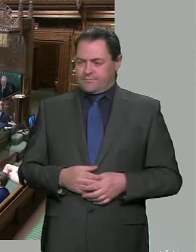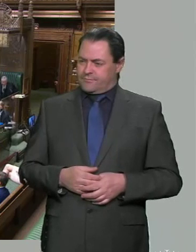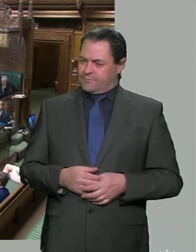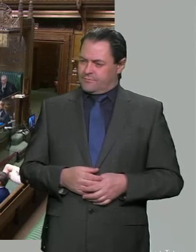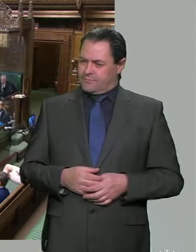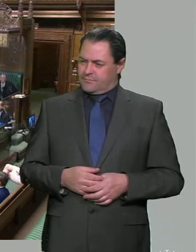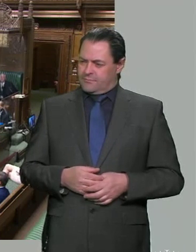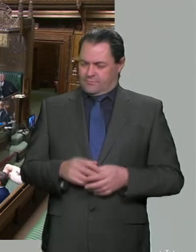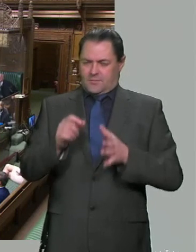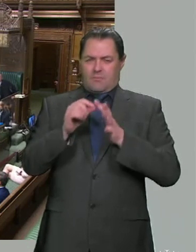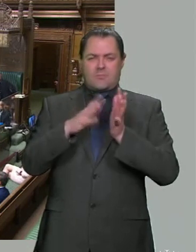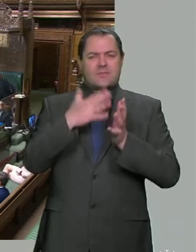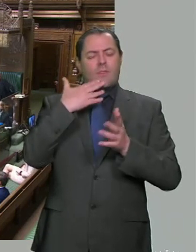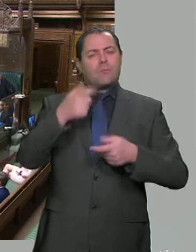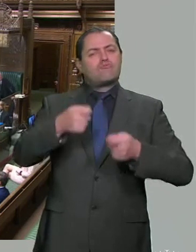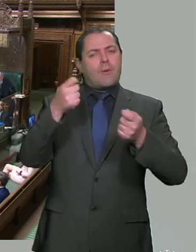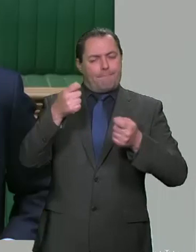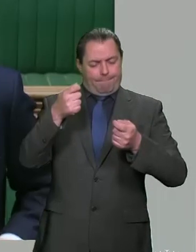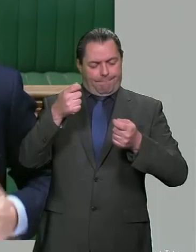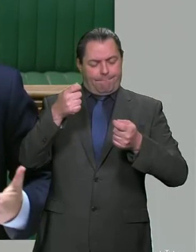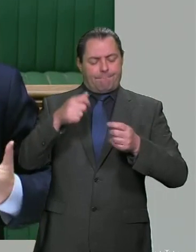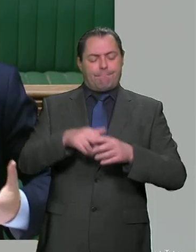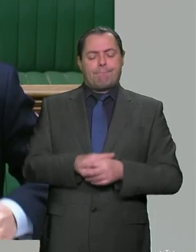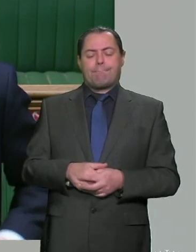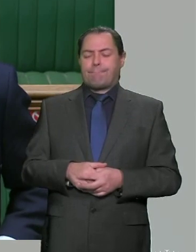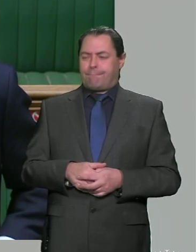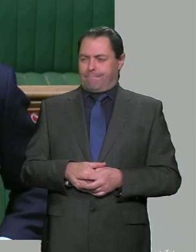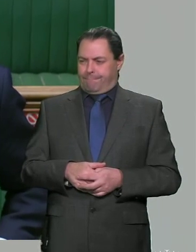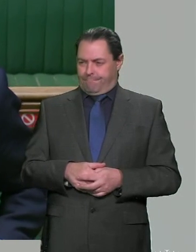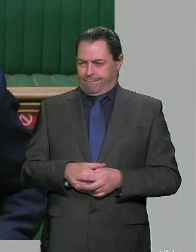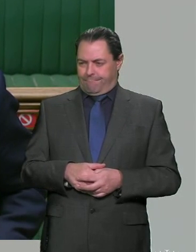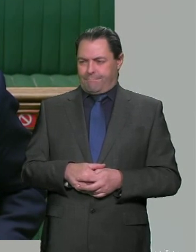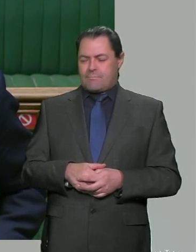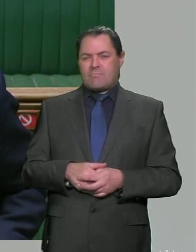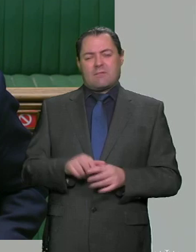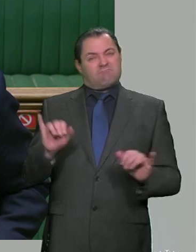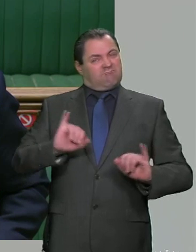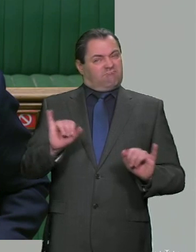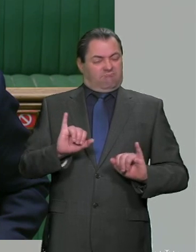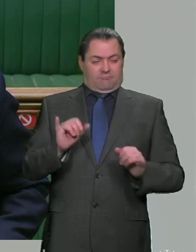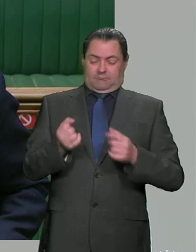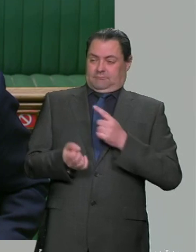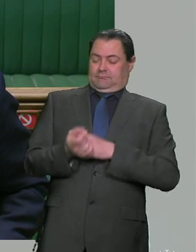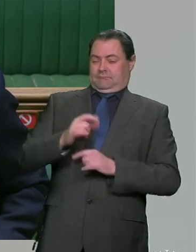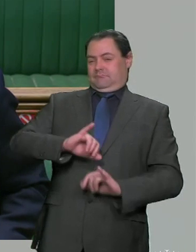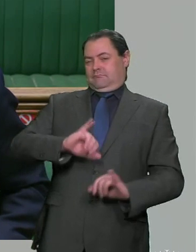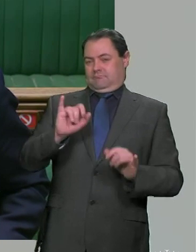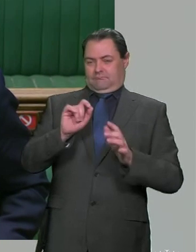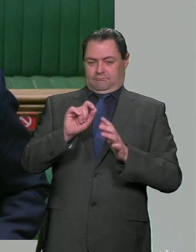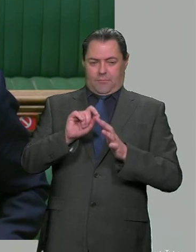I thank my honourable Friend for raising that issue—a tragic case of injustice.